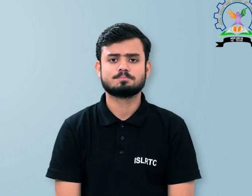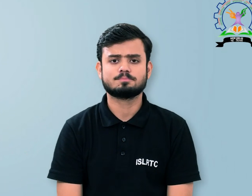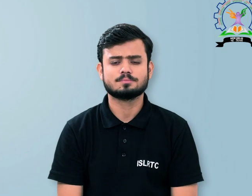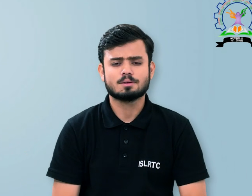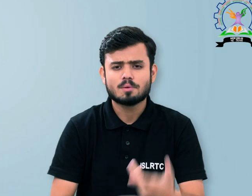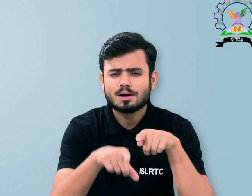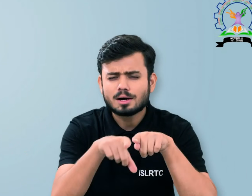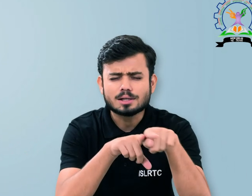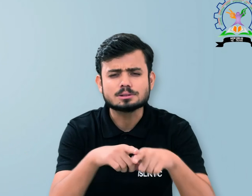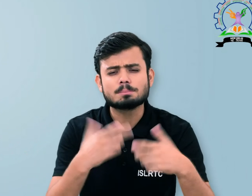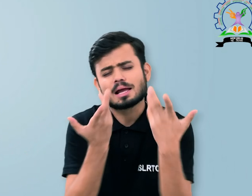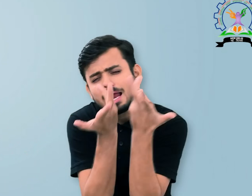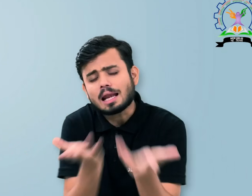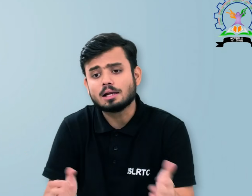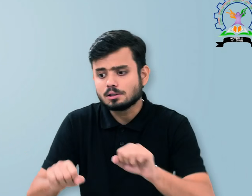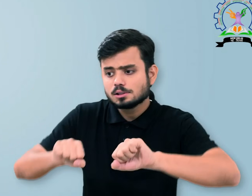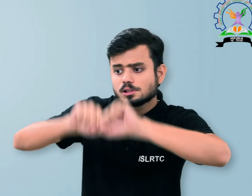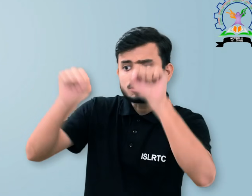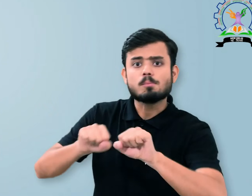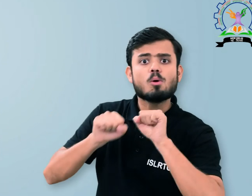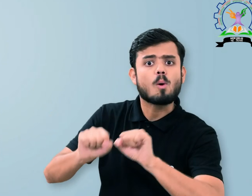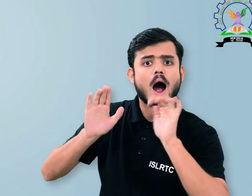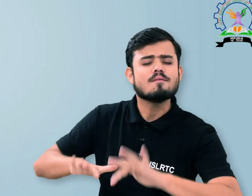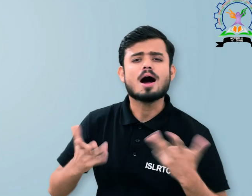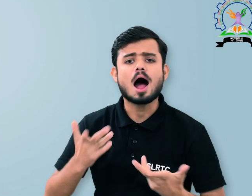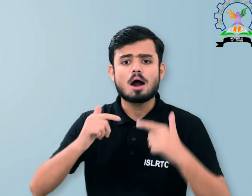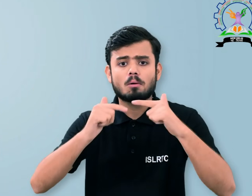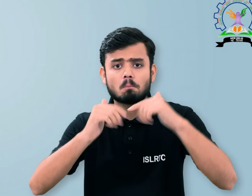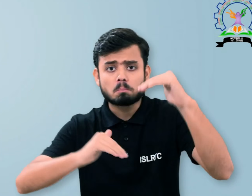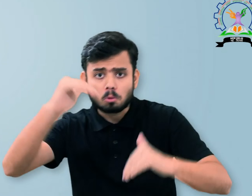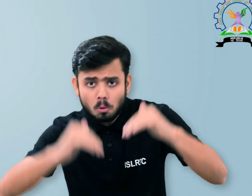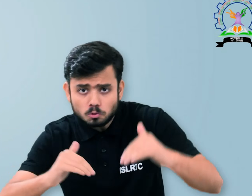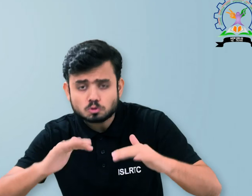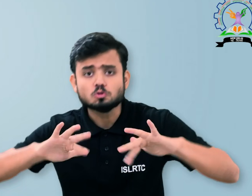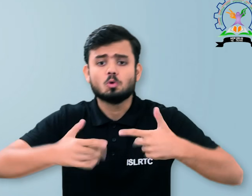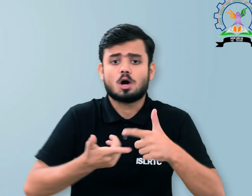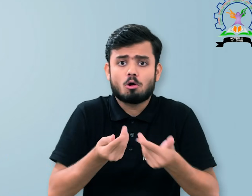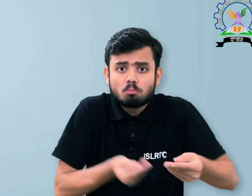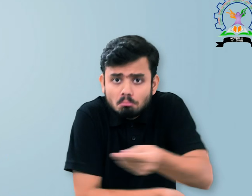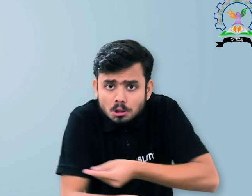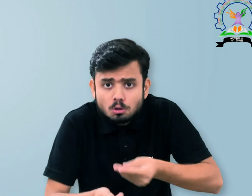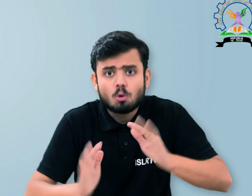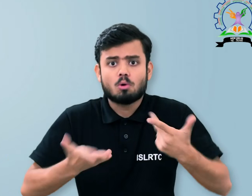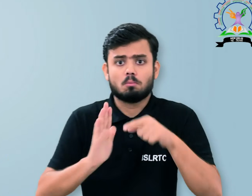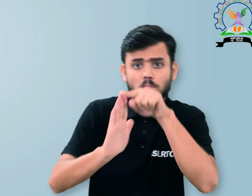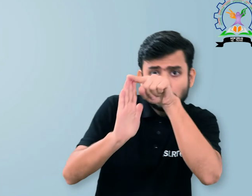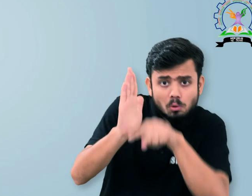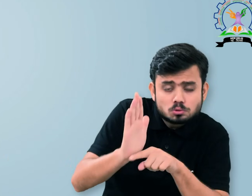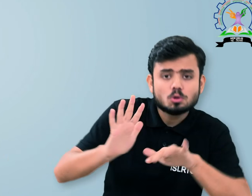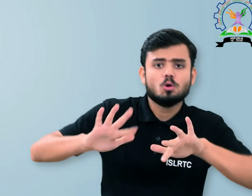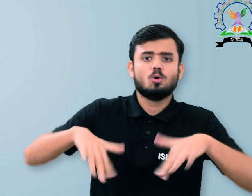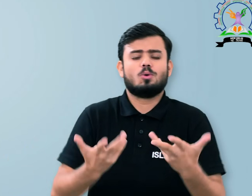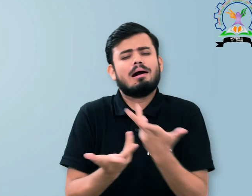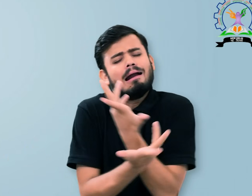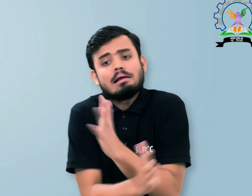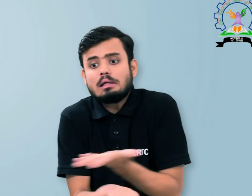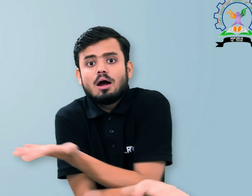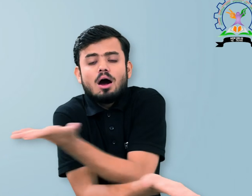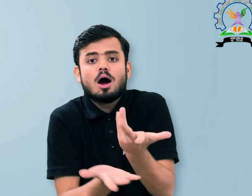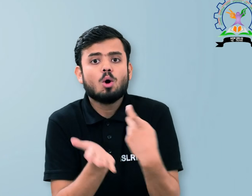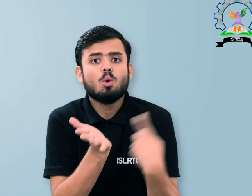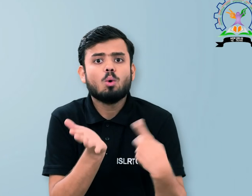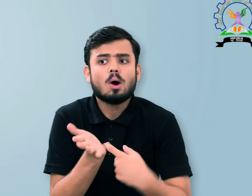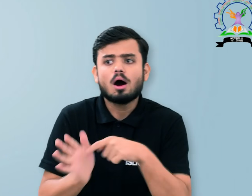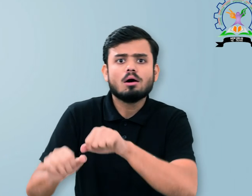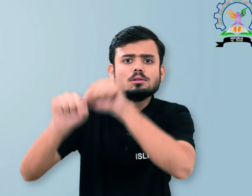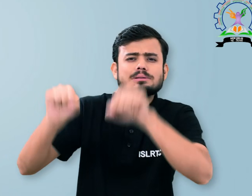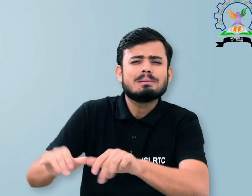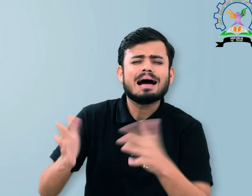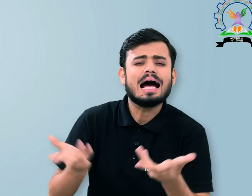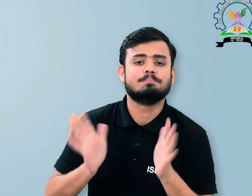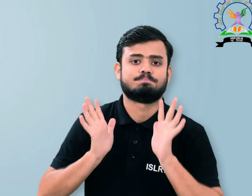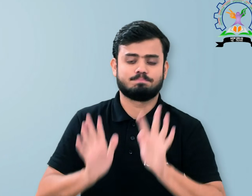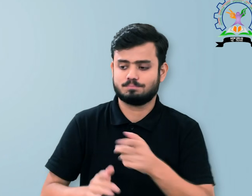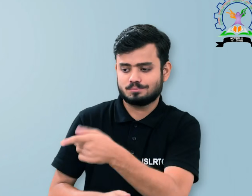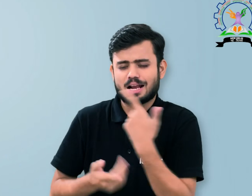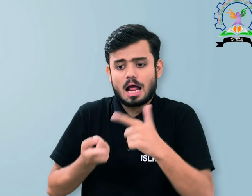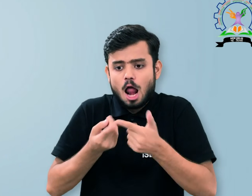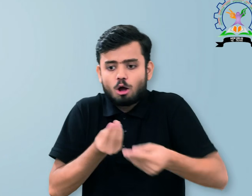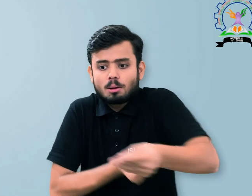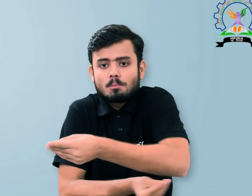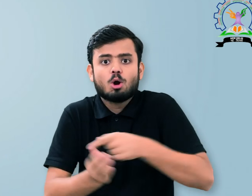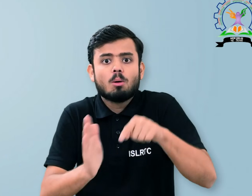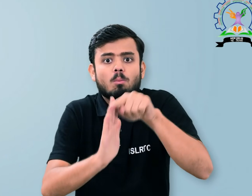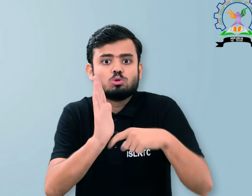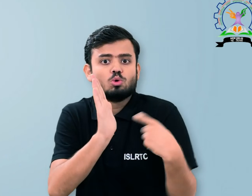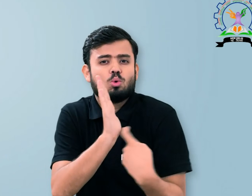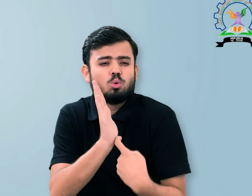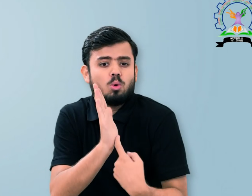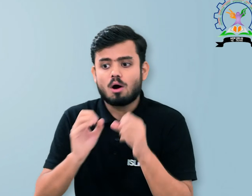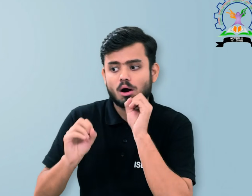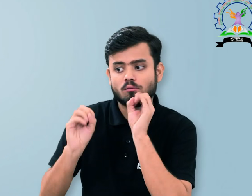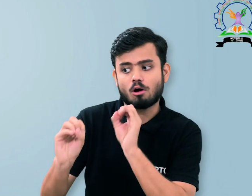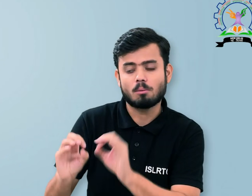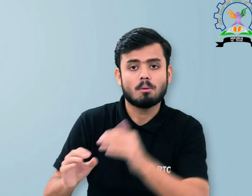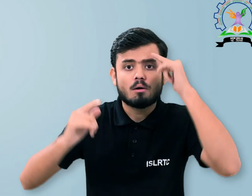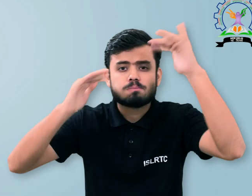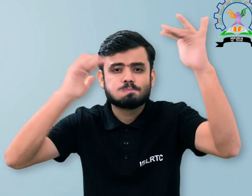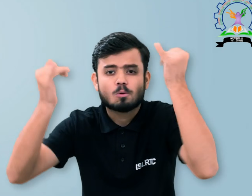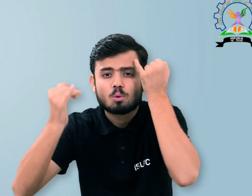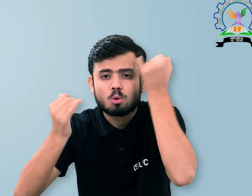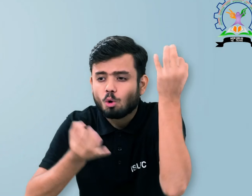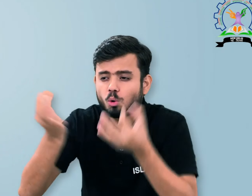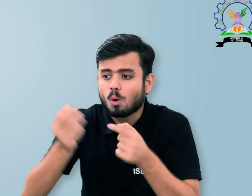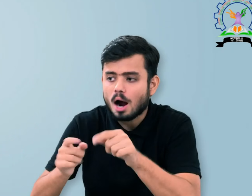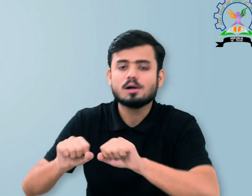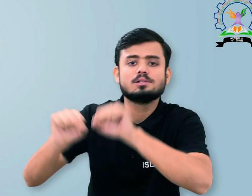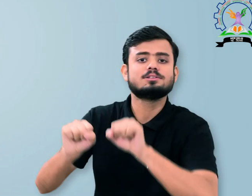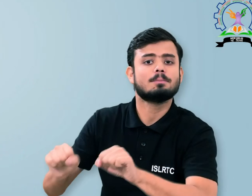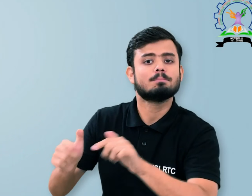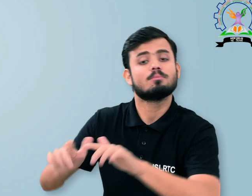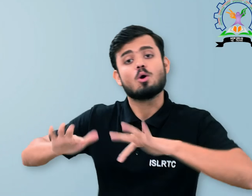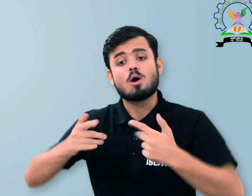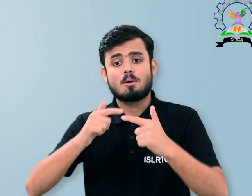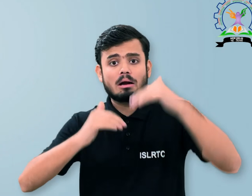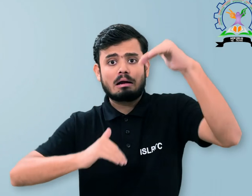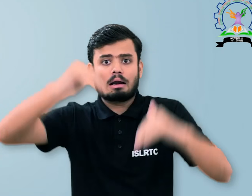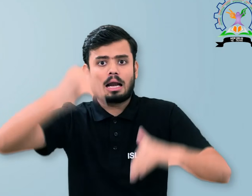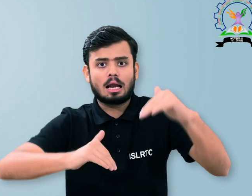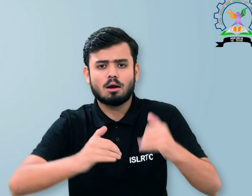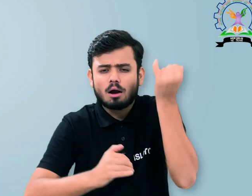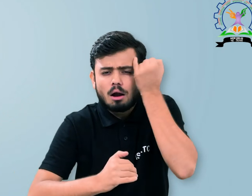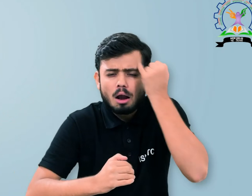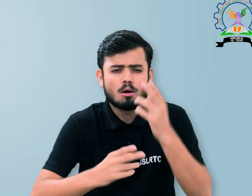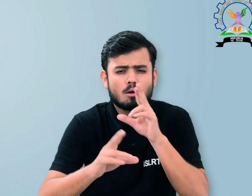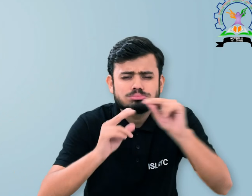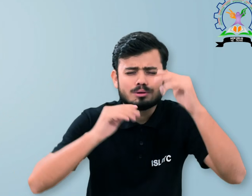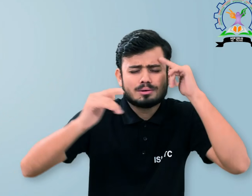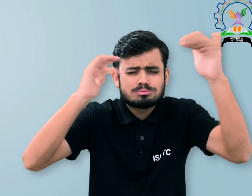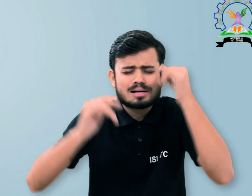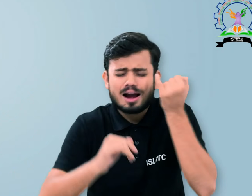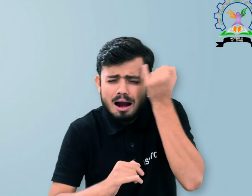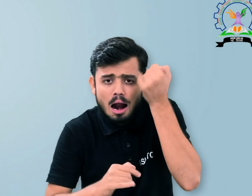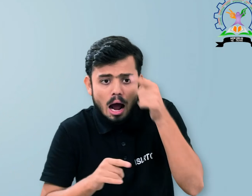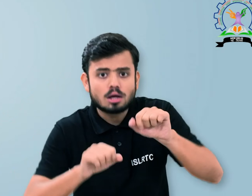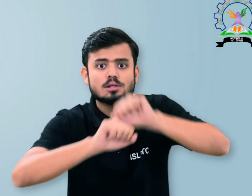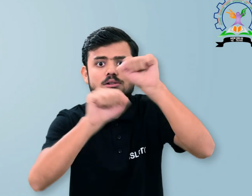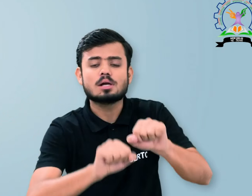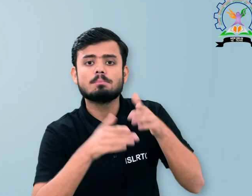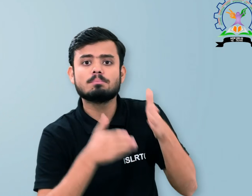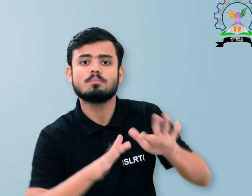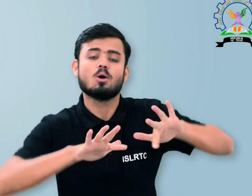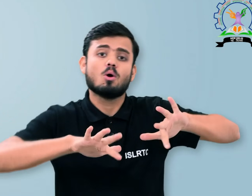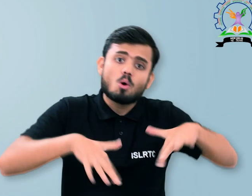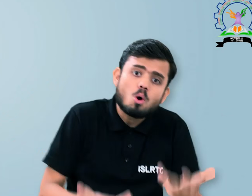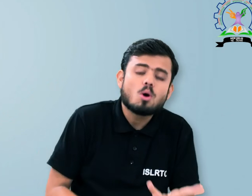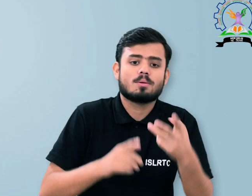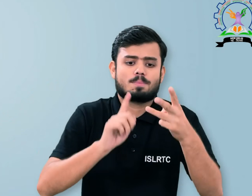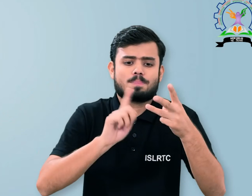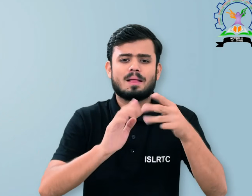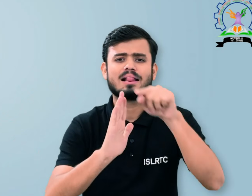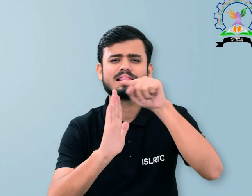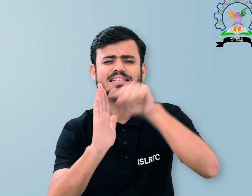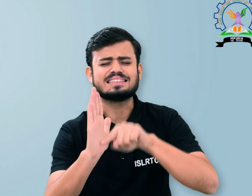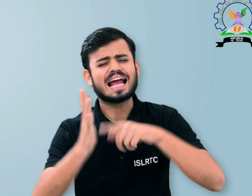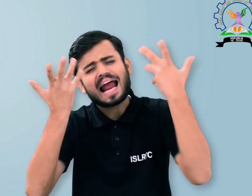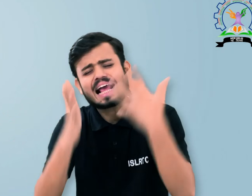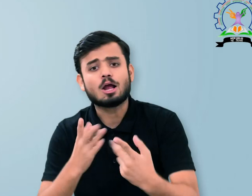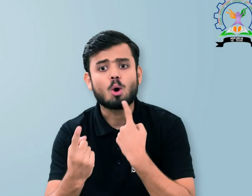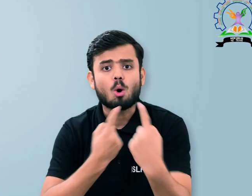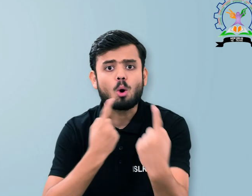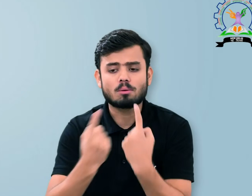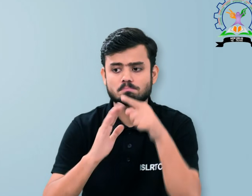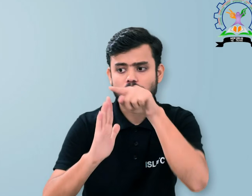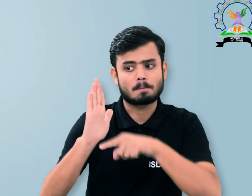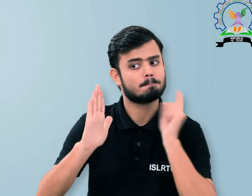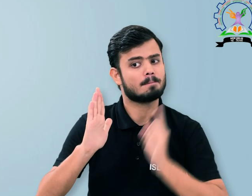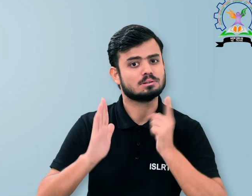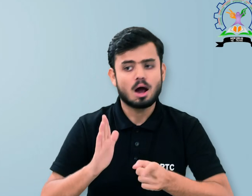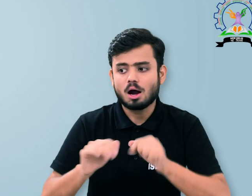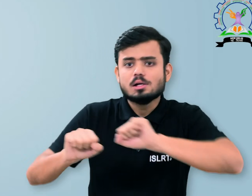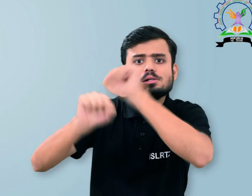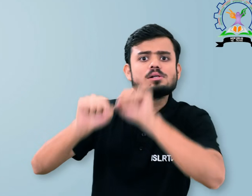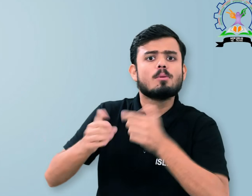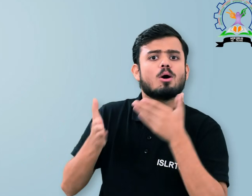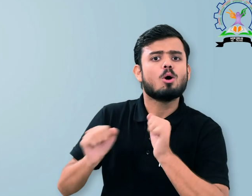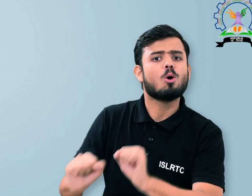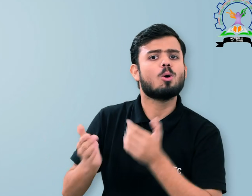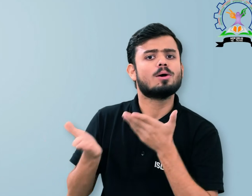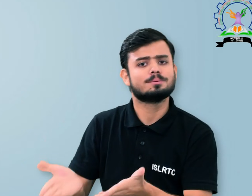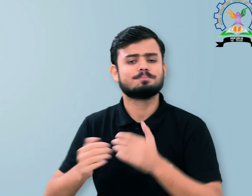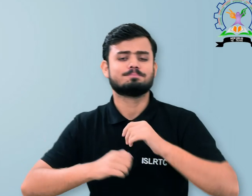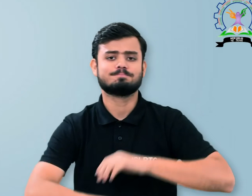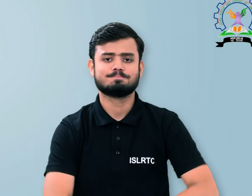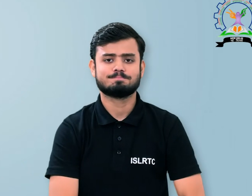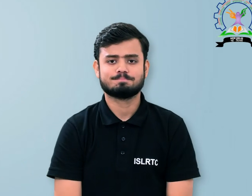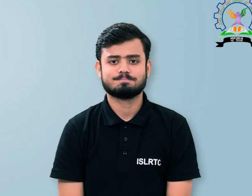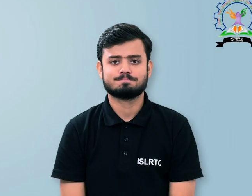A system of ideas and ideals, especially one that forms the basis of economic or political theory and policy.